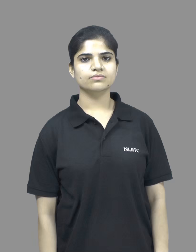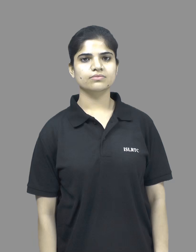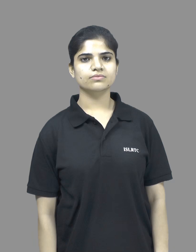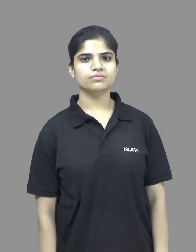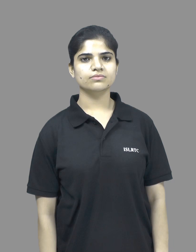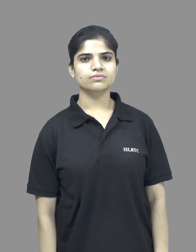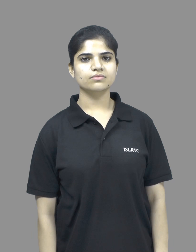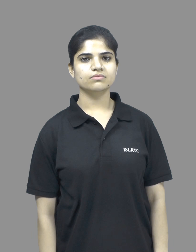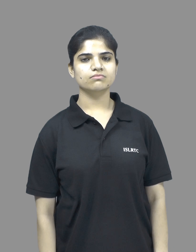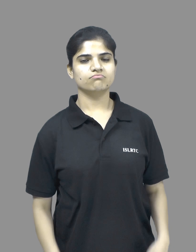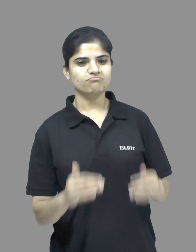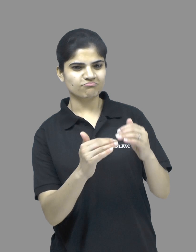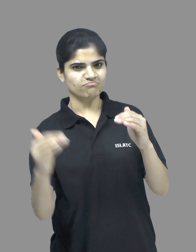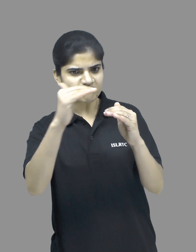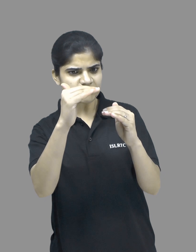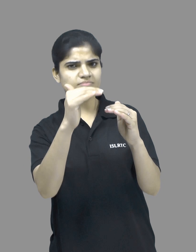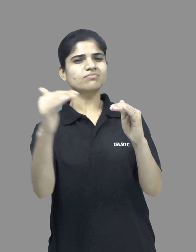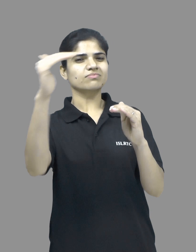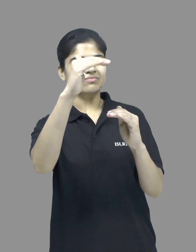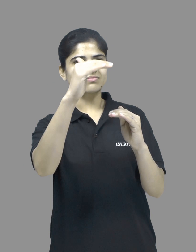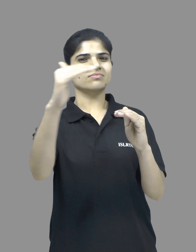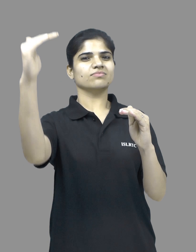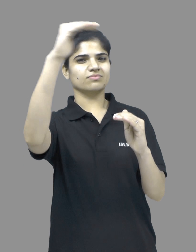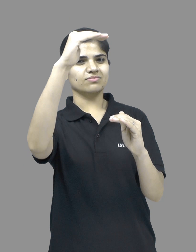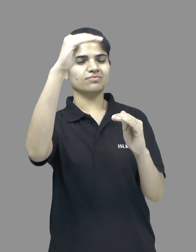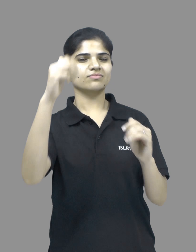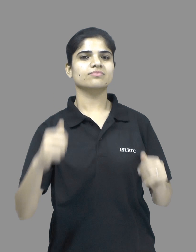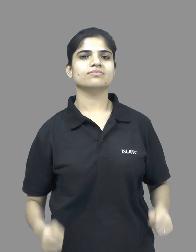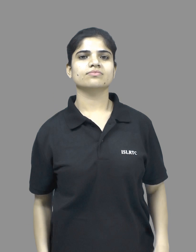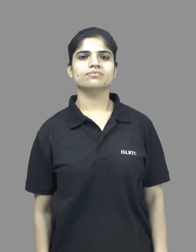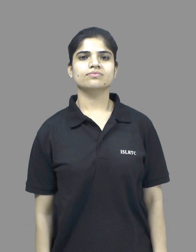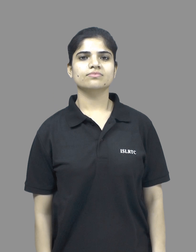Promote